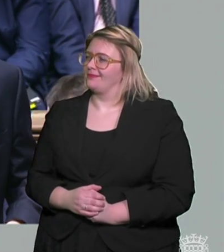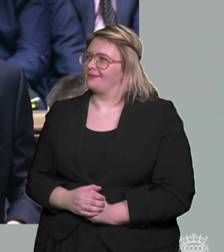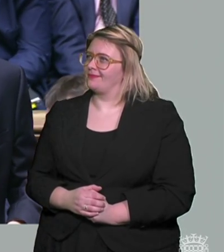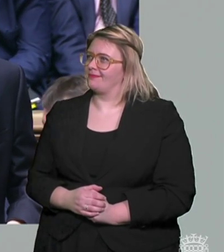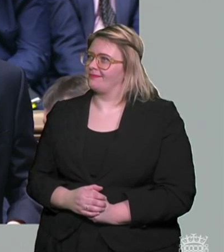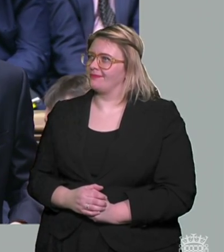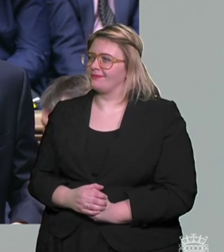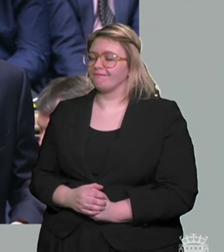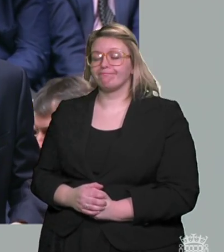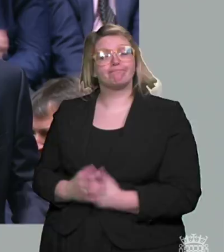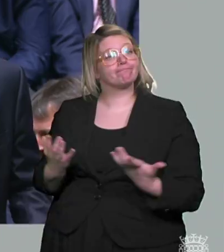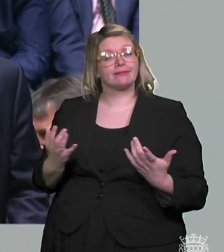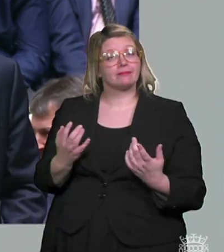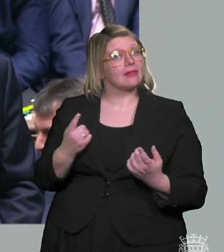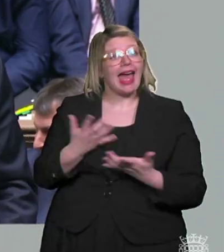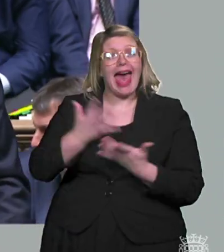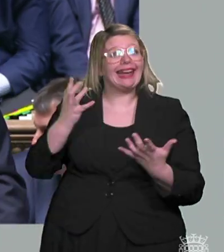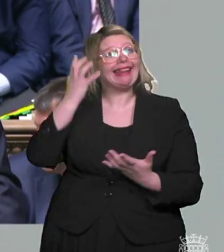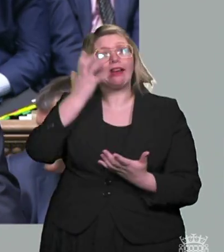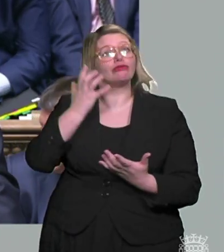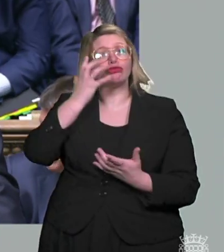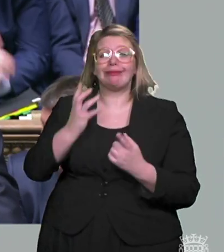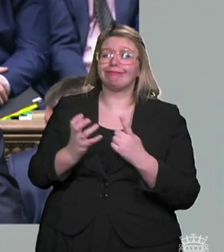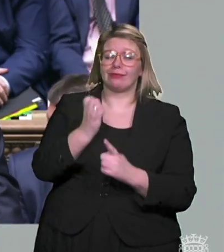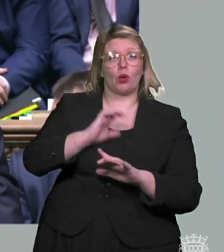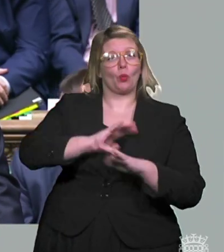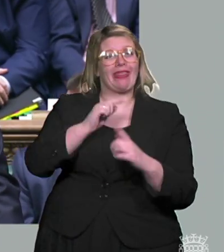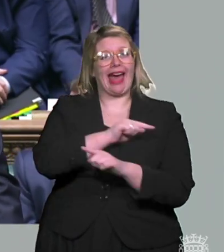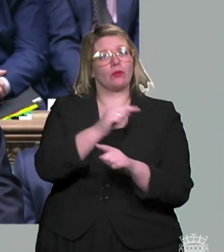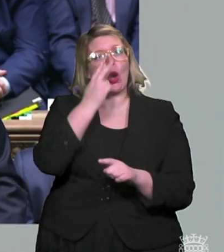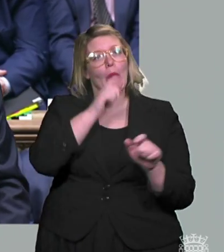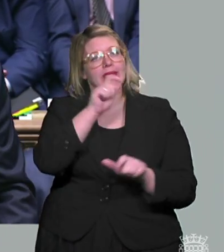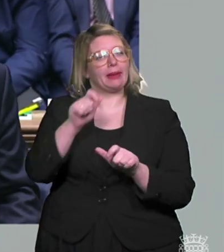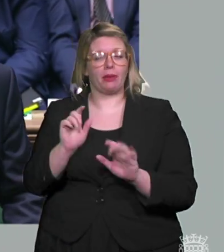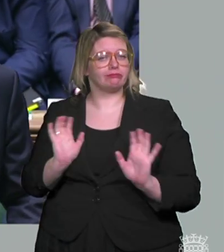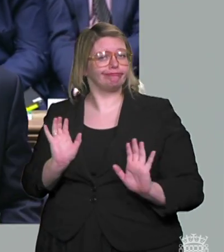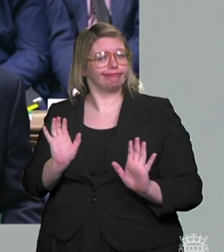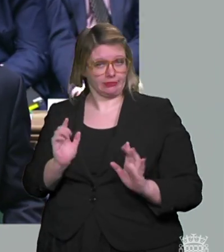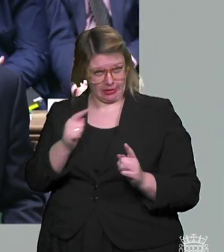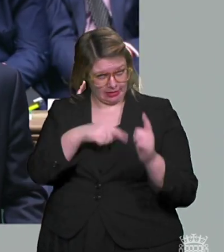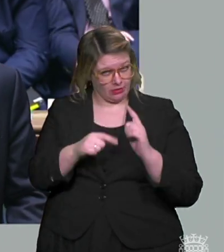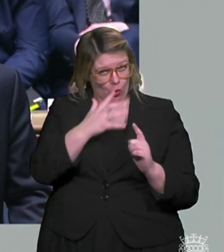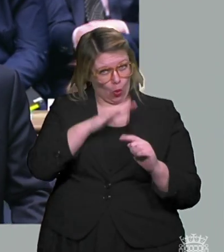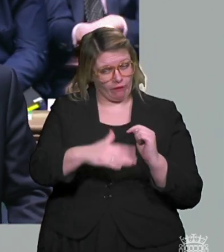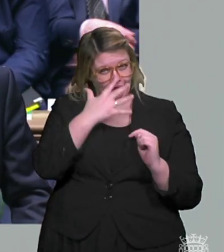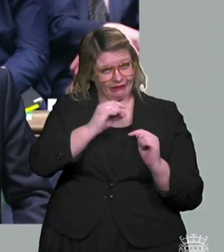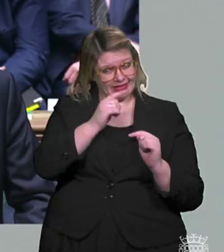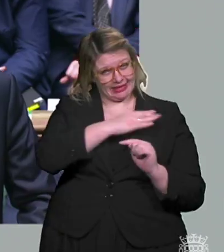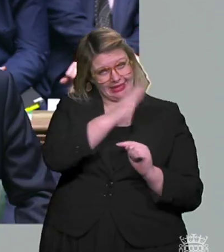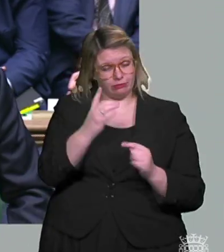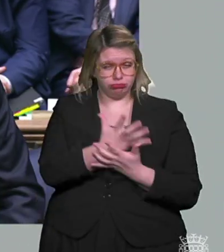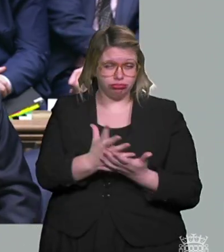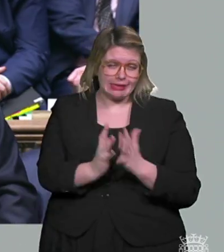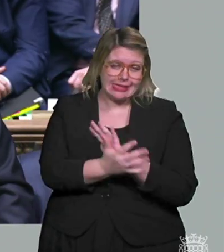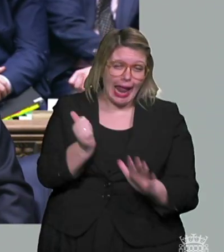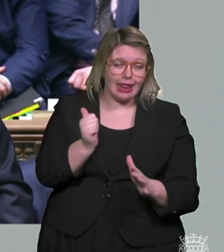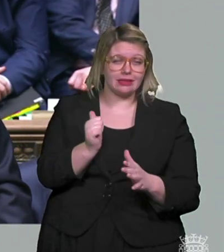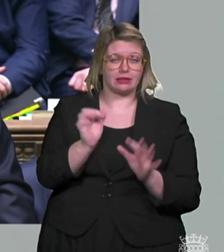No country can thrive if it turns its back on such a wealth of talent and ability.